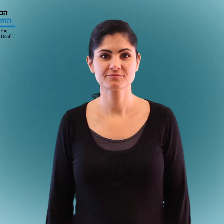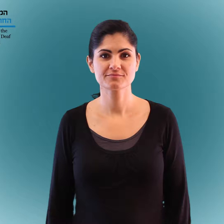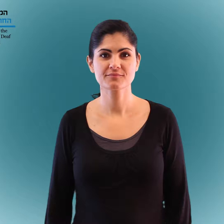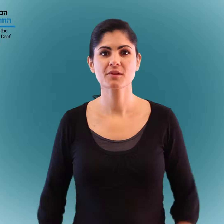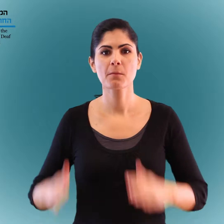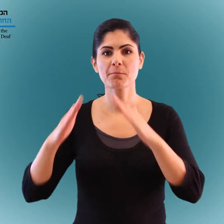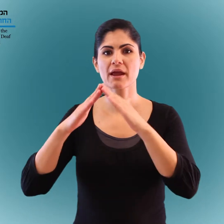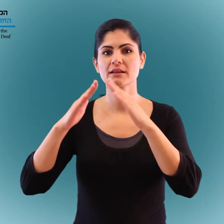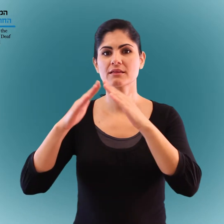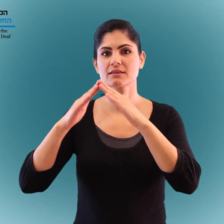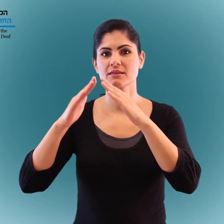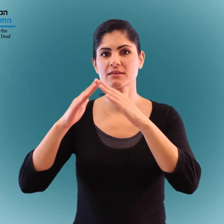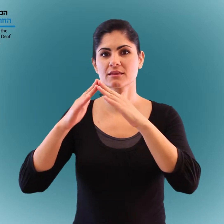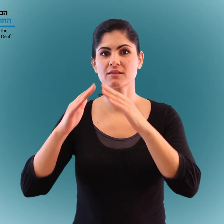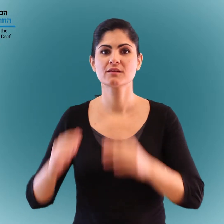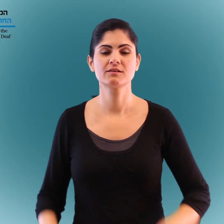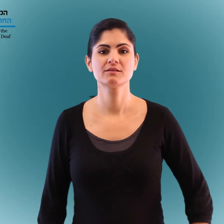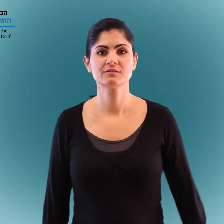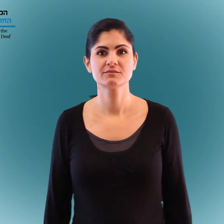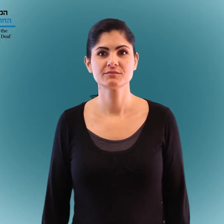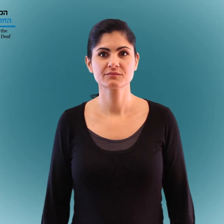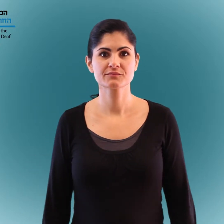בית